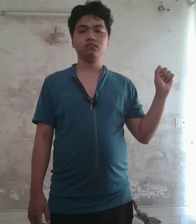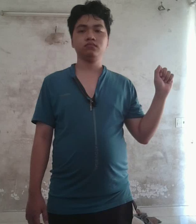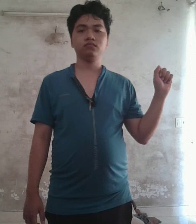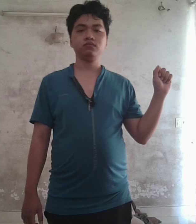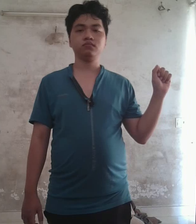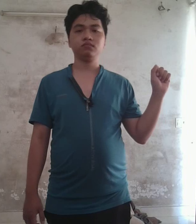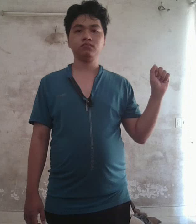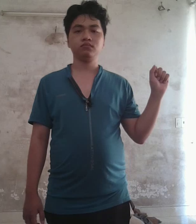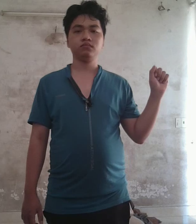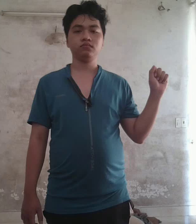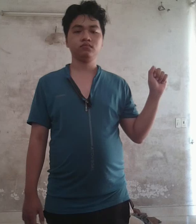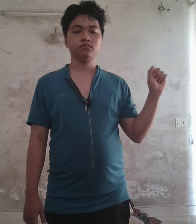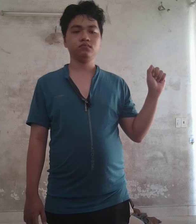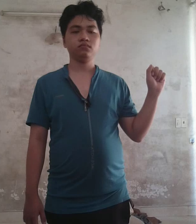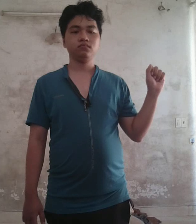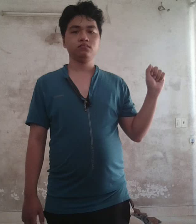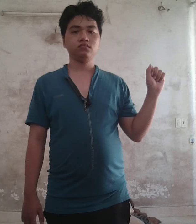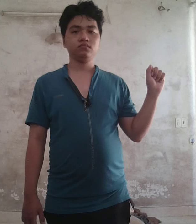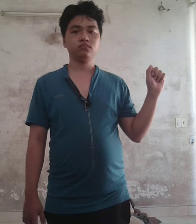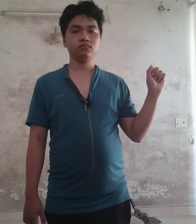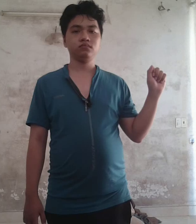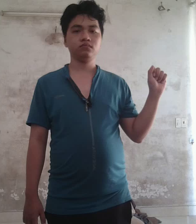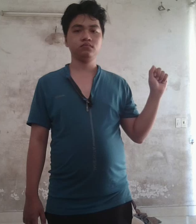a